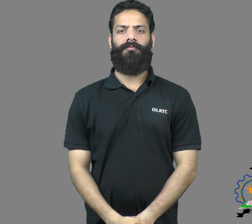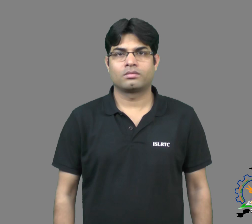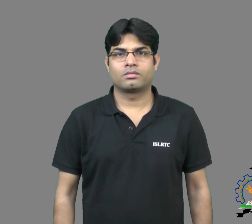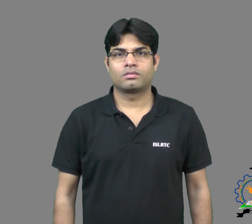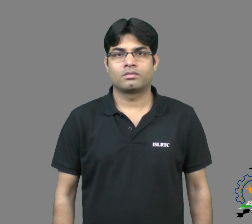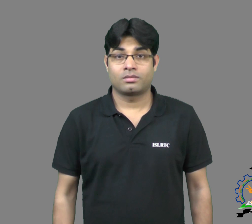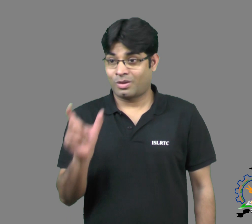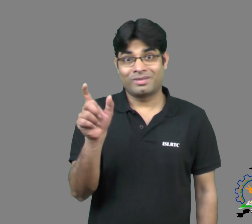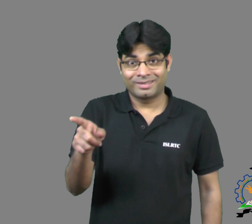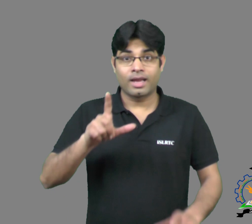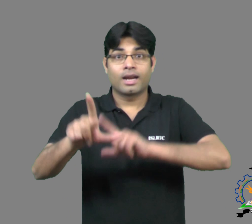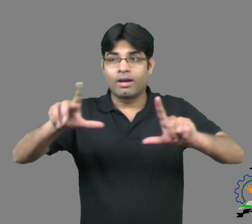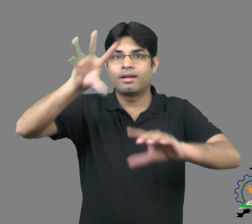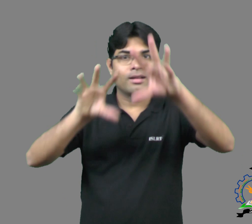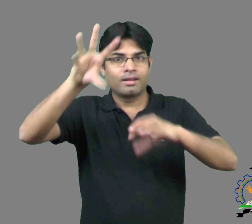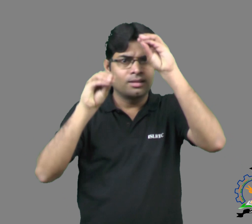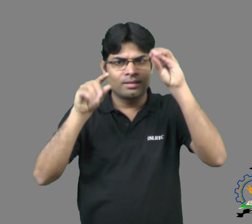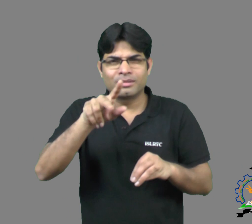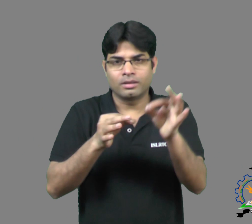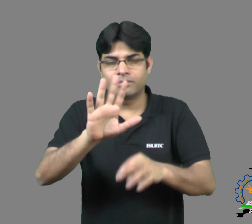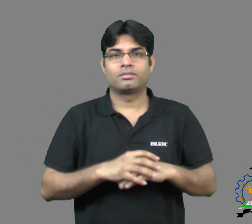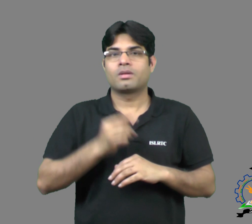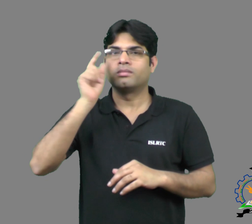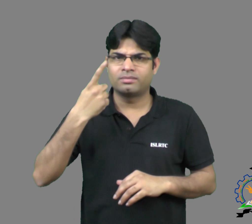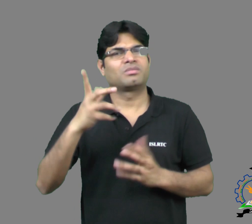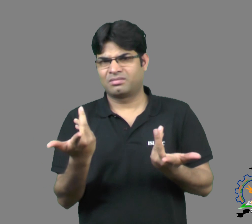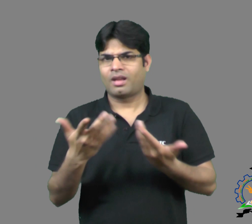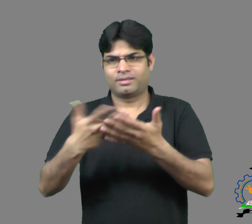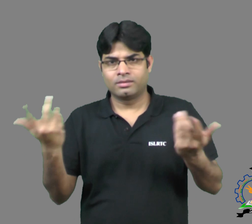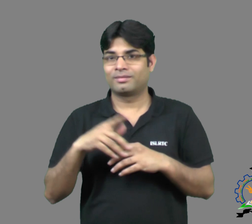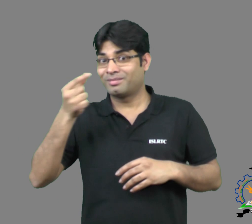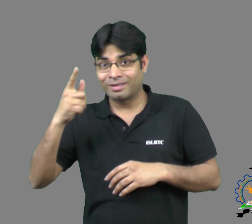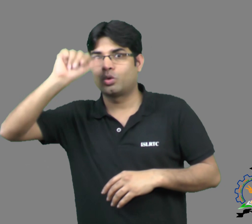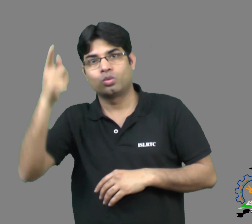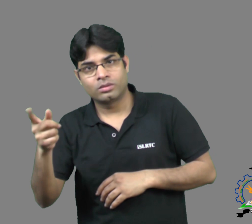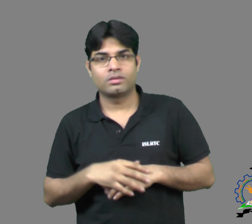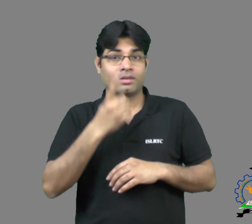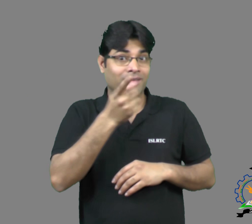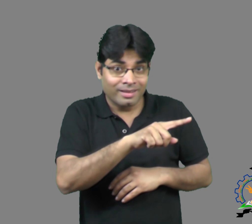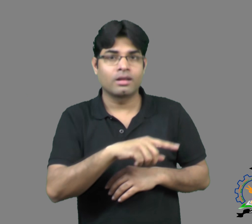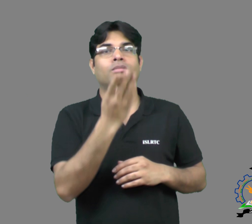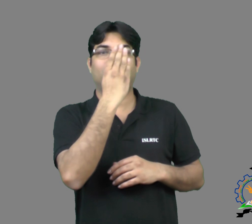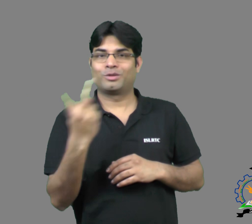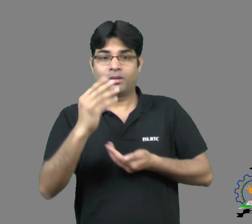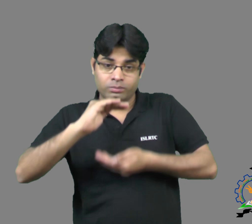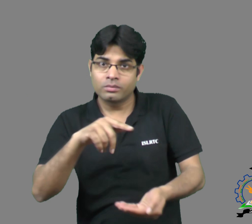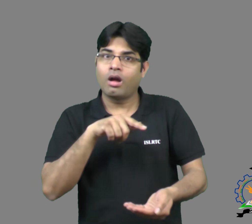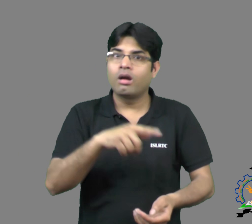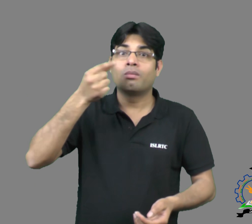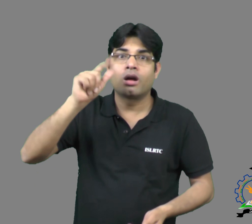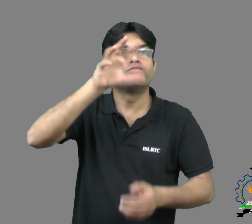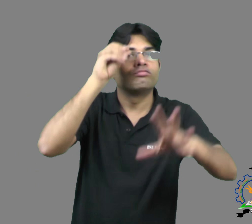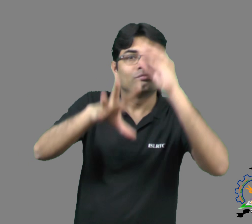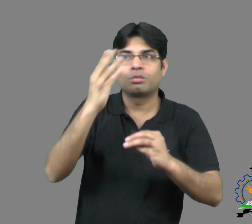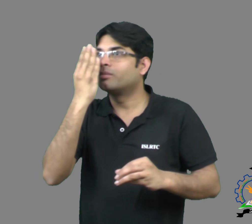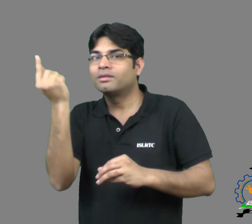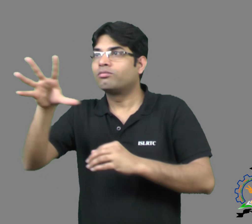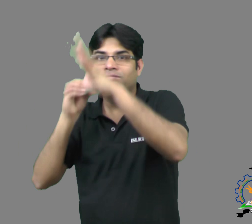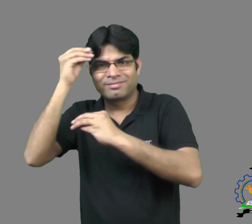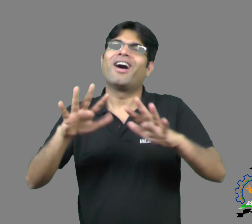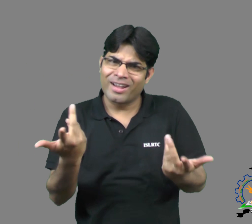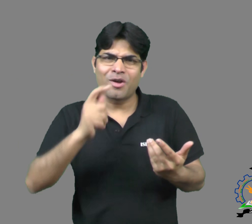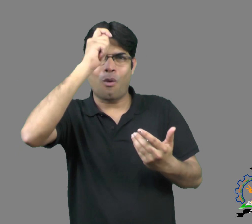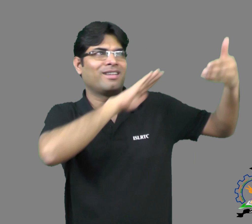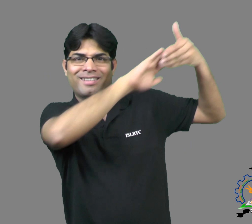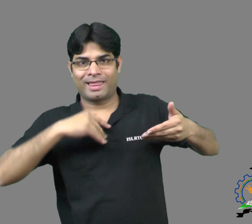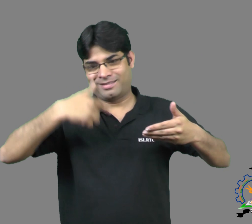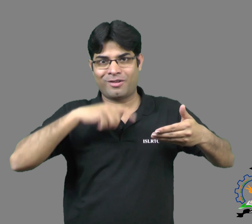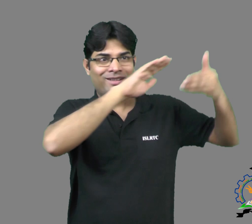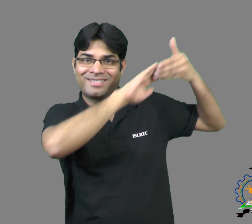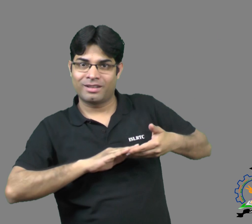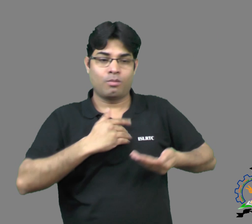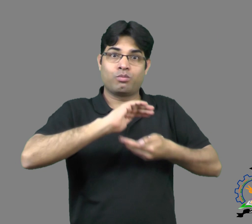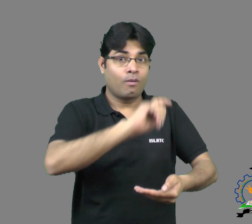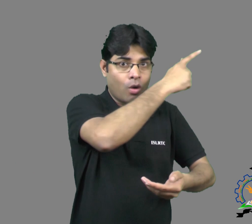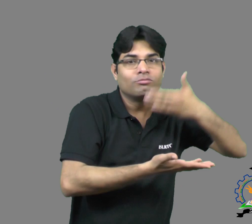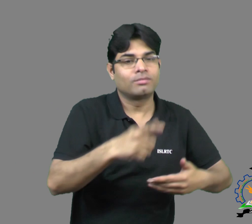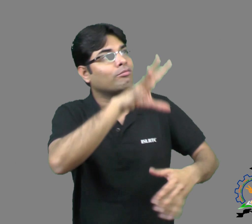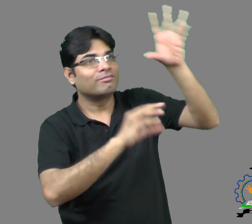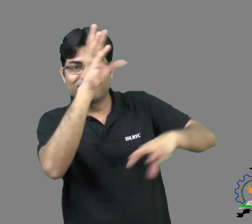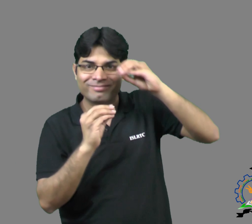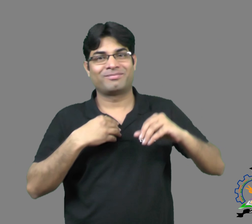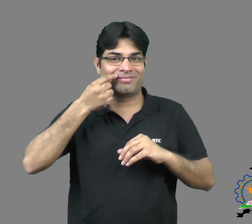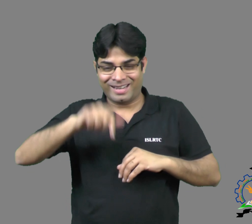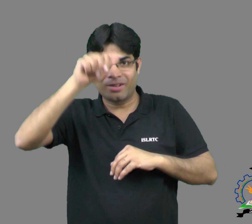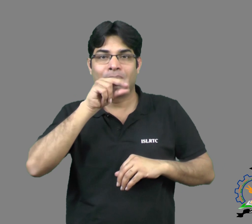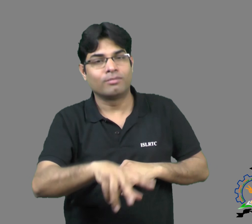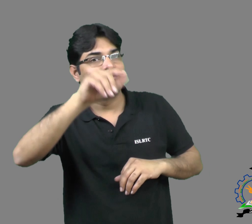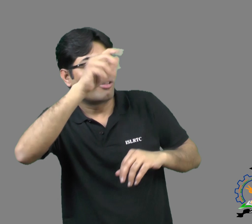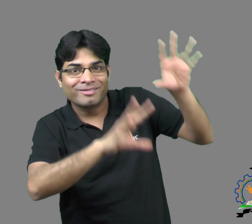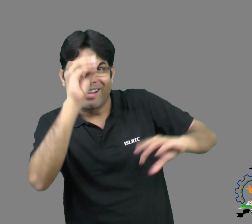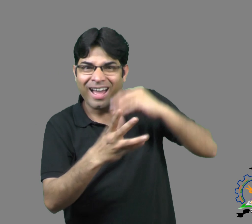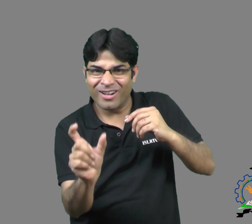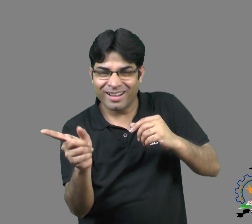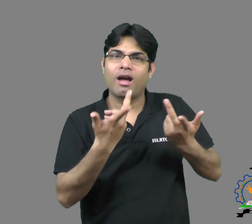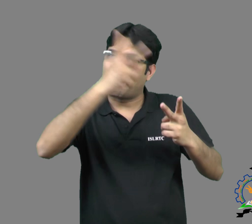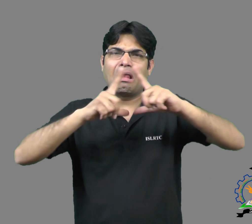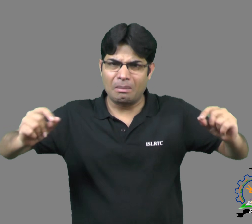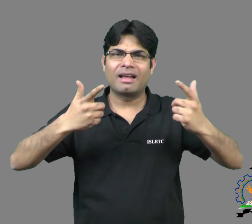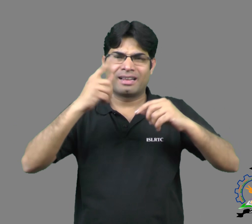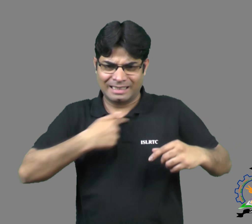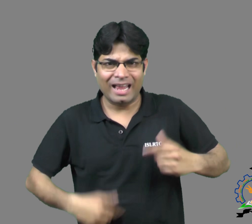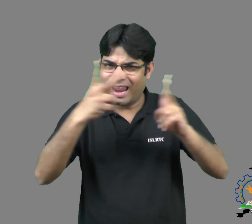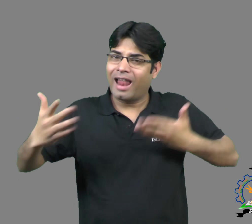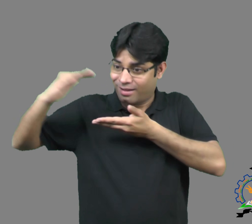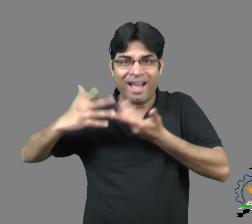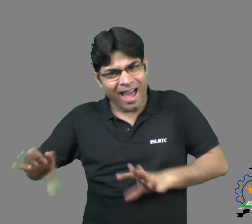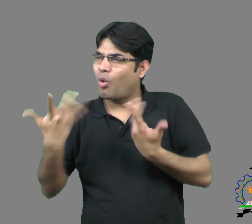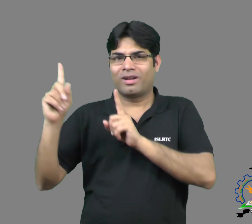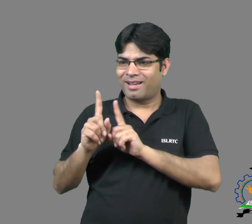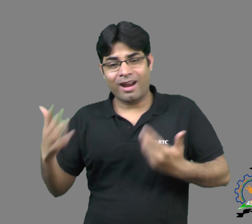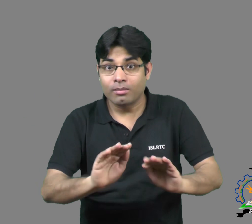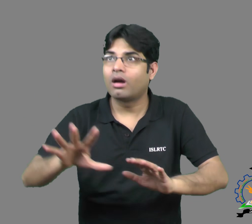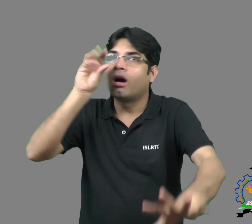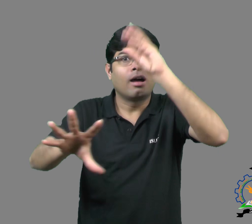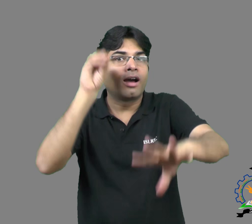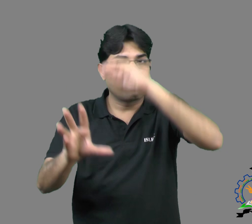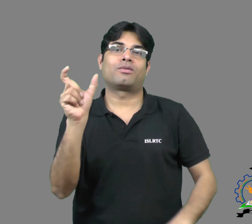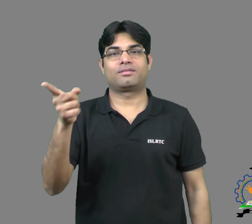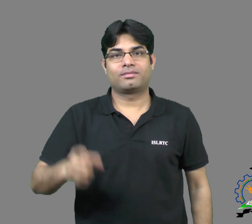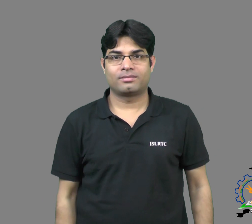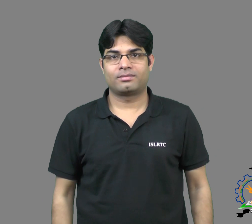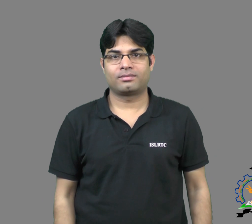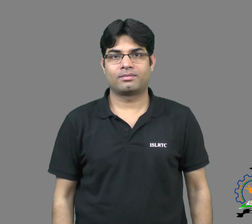Simultaneous Language Acquisition